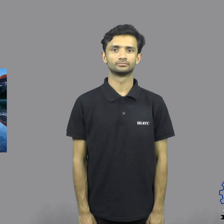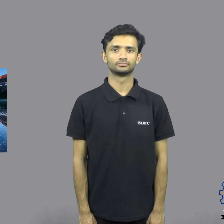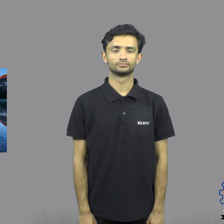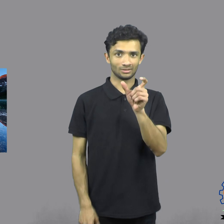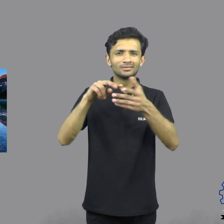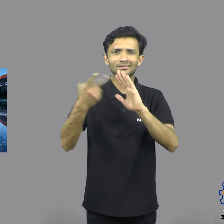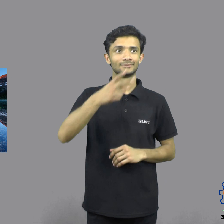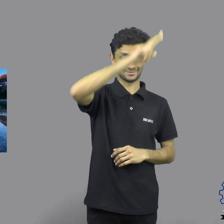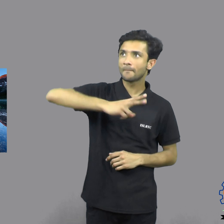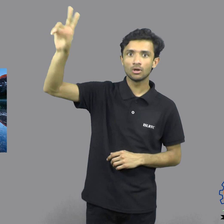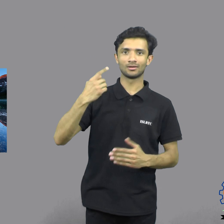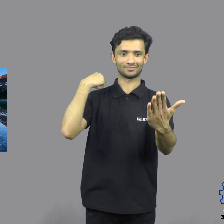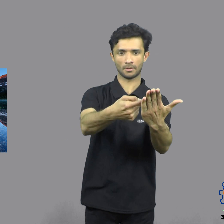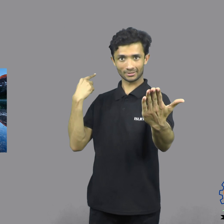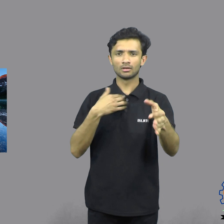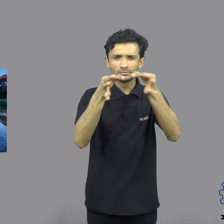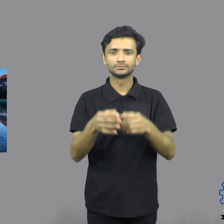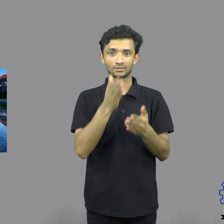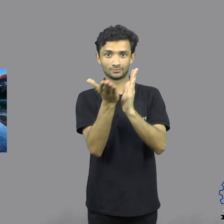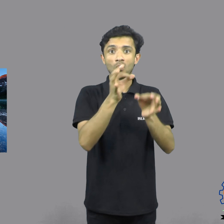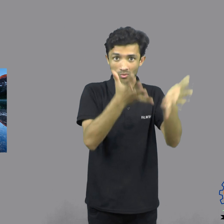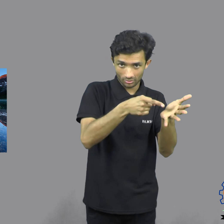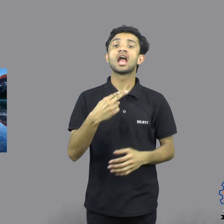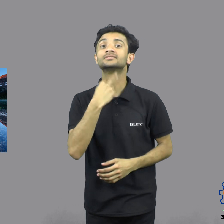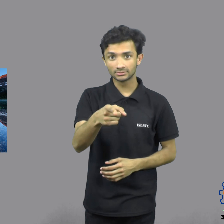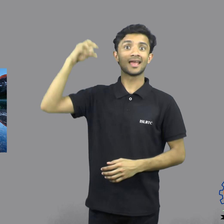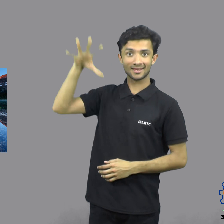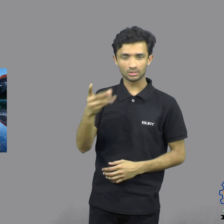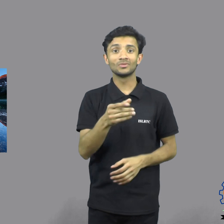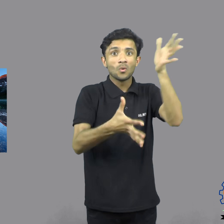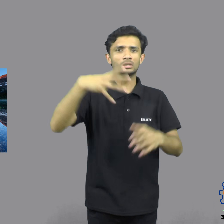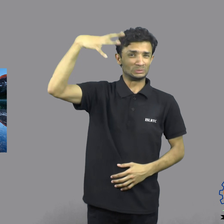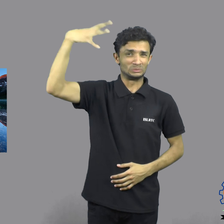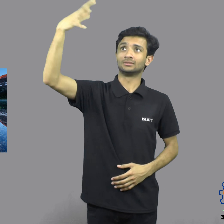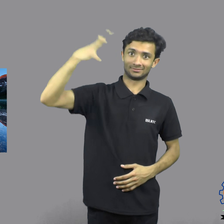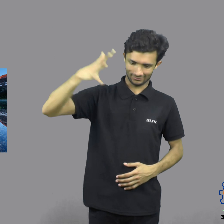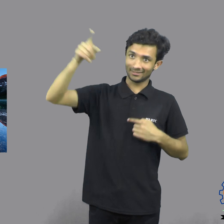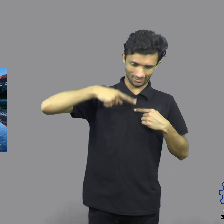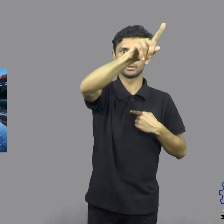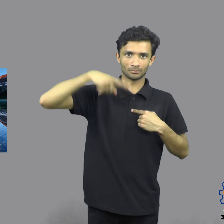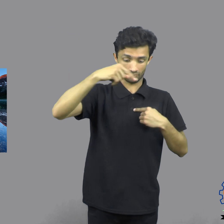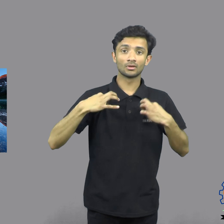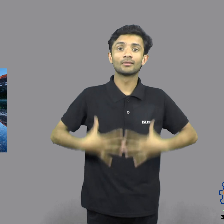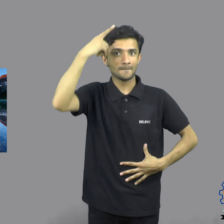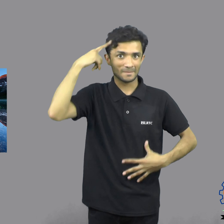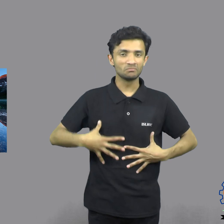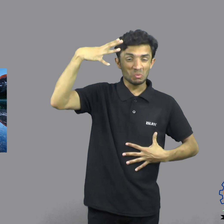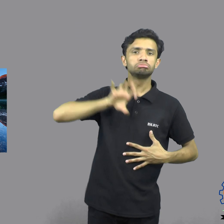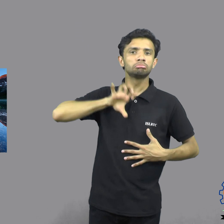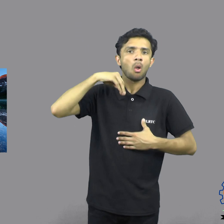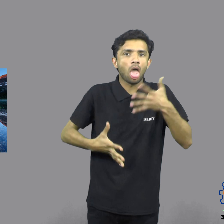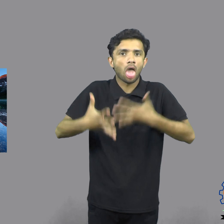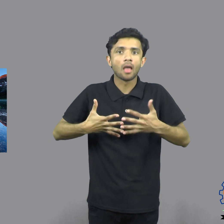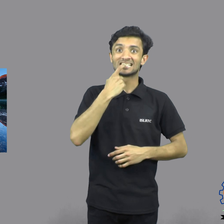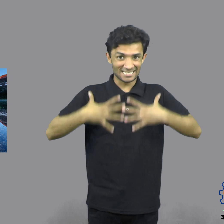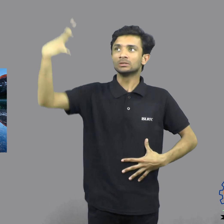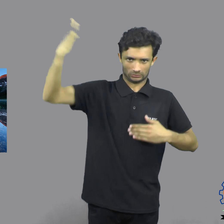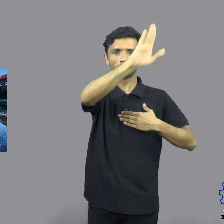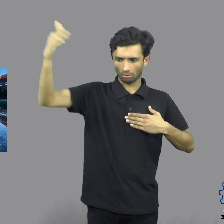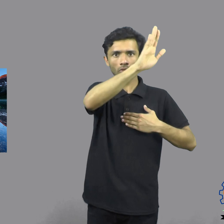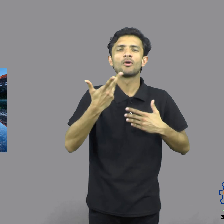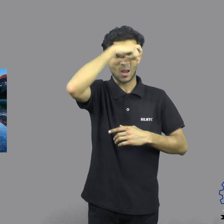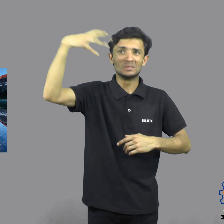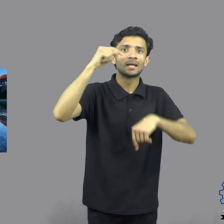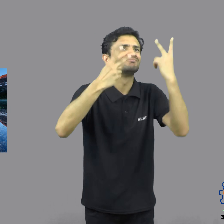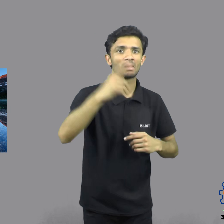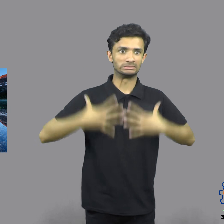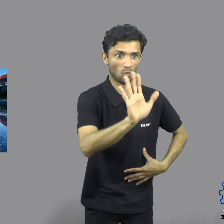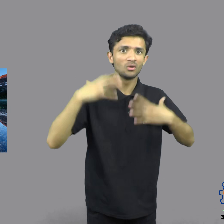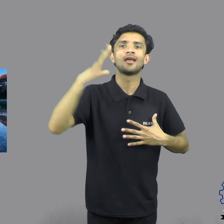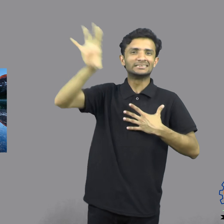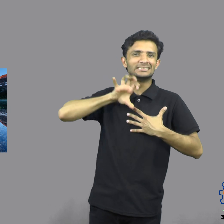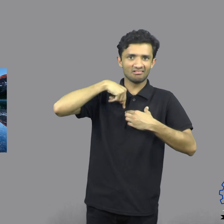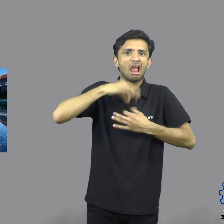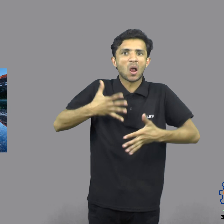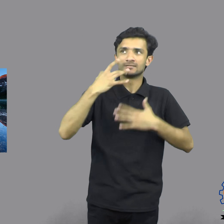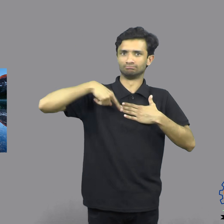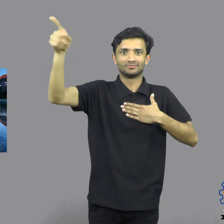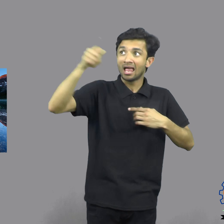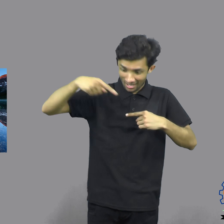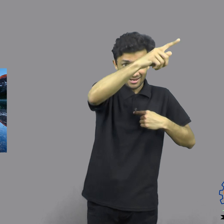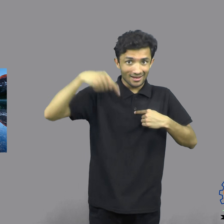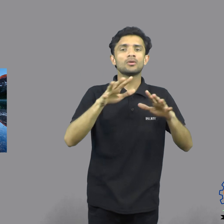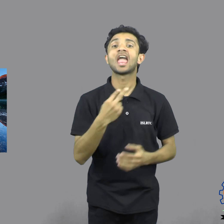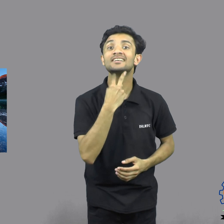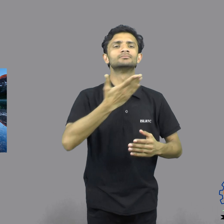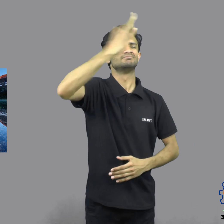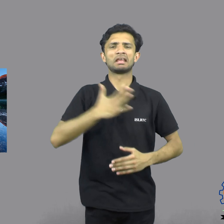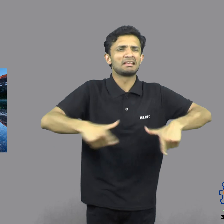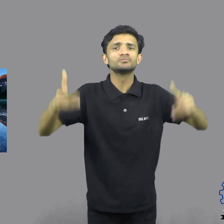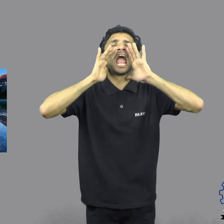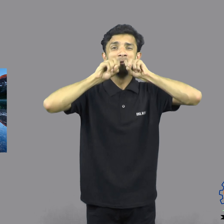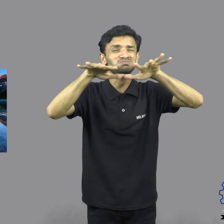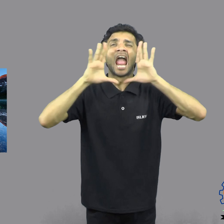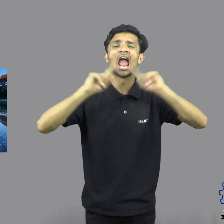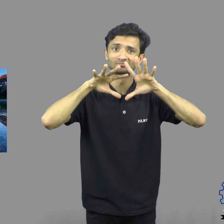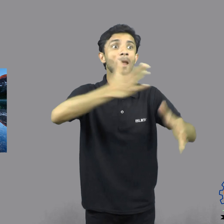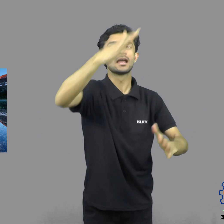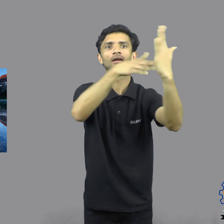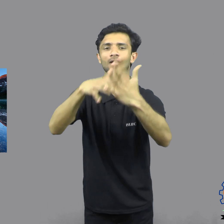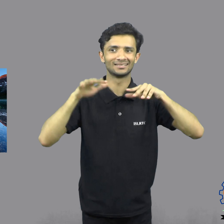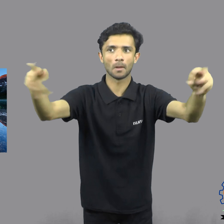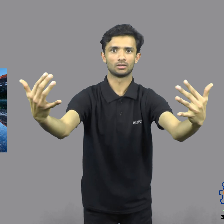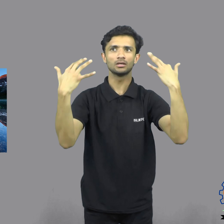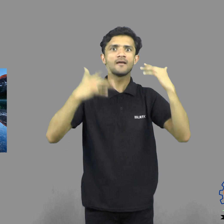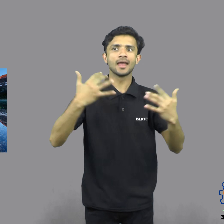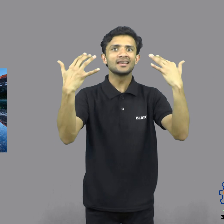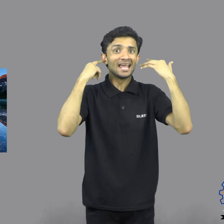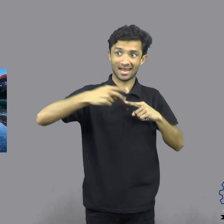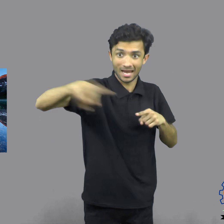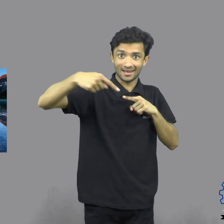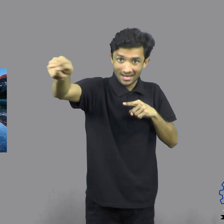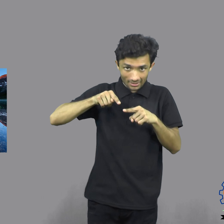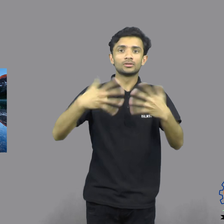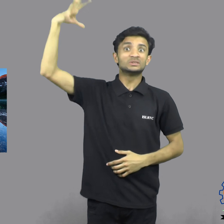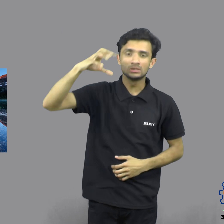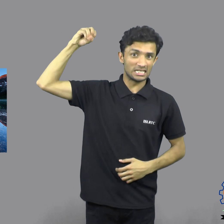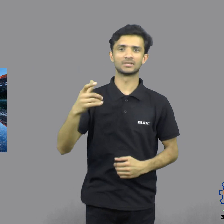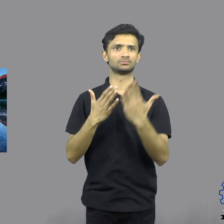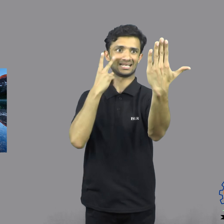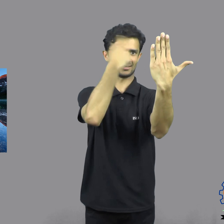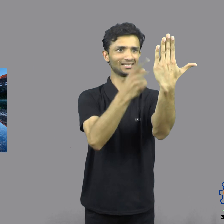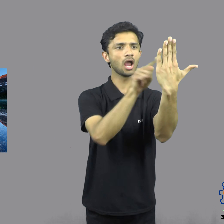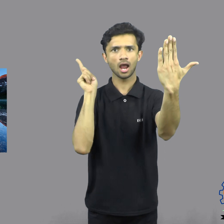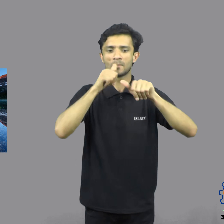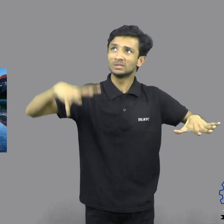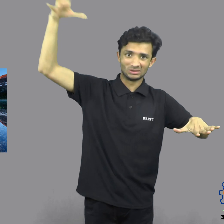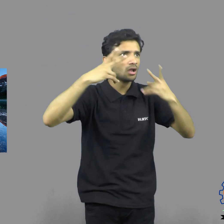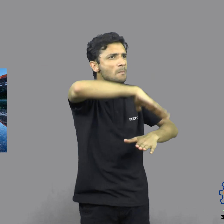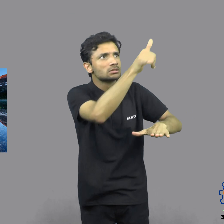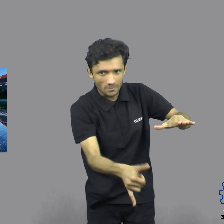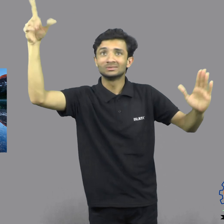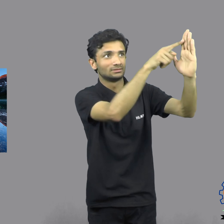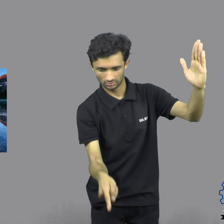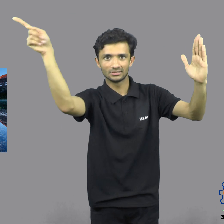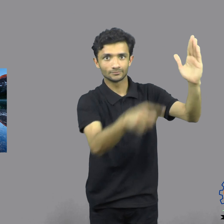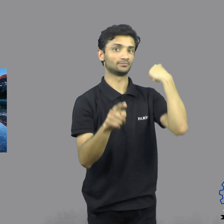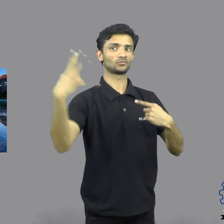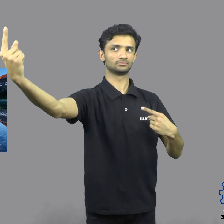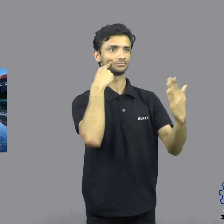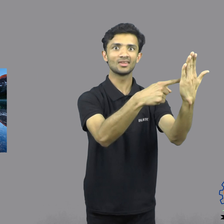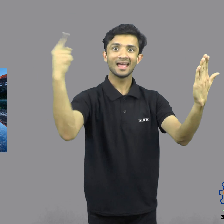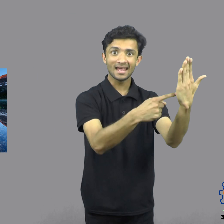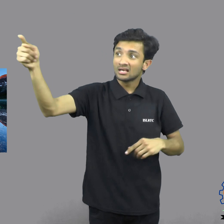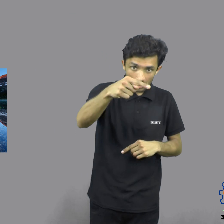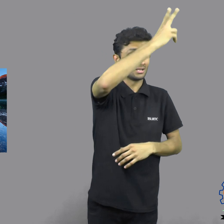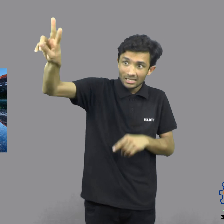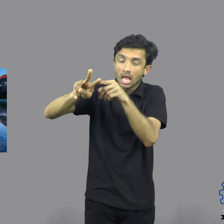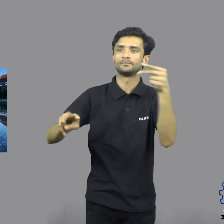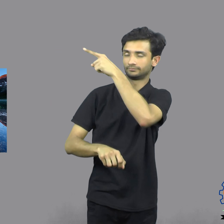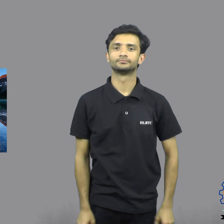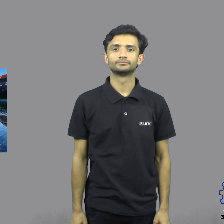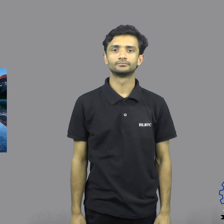Reflection